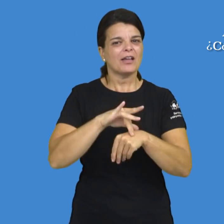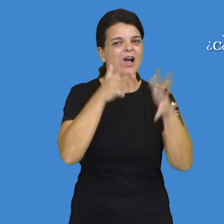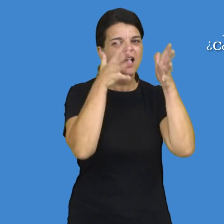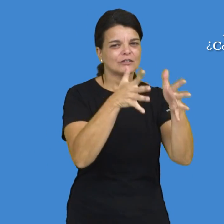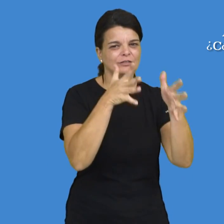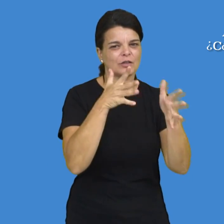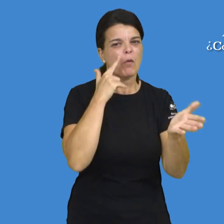aconsejar